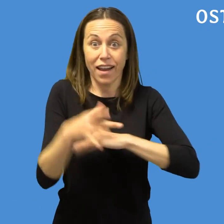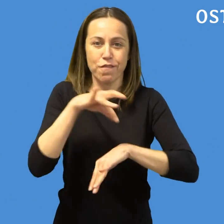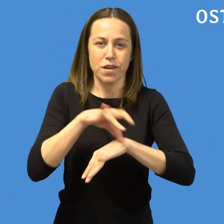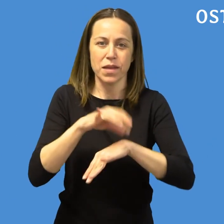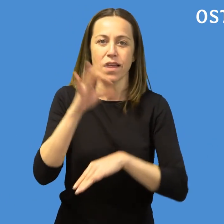enfermo